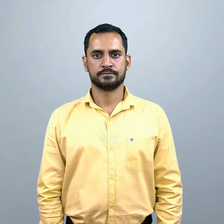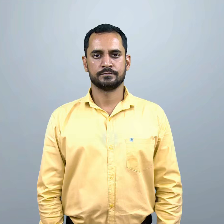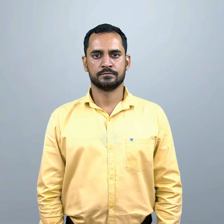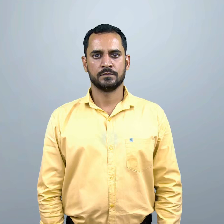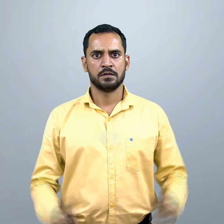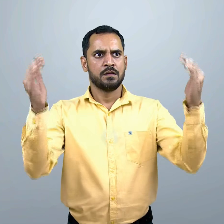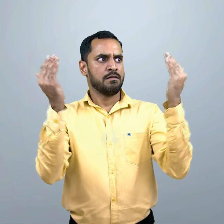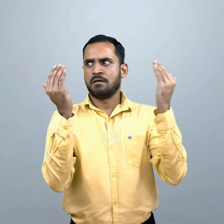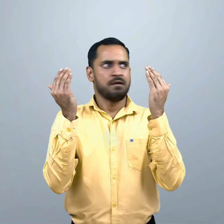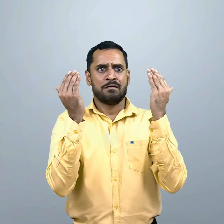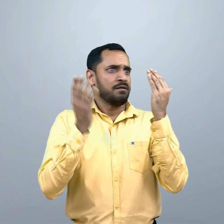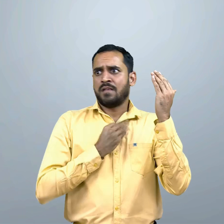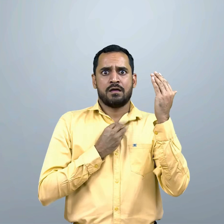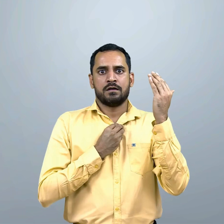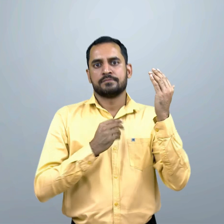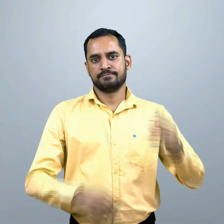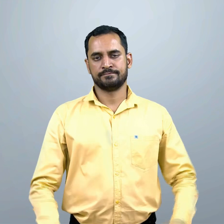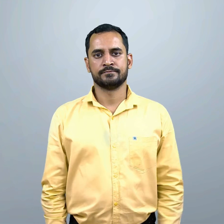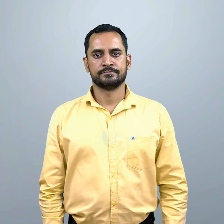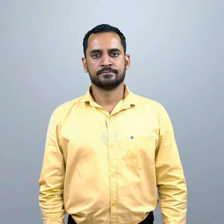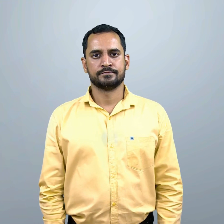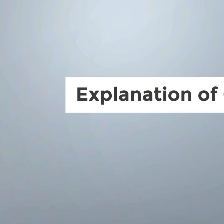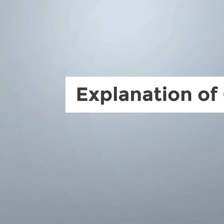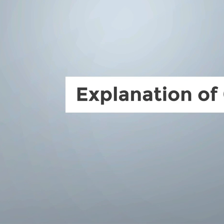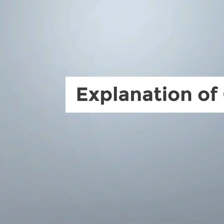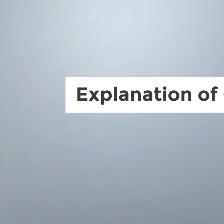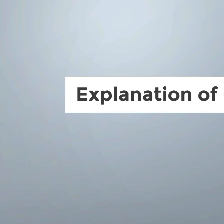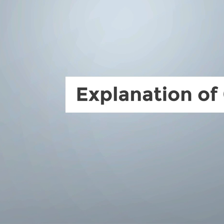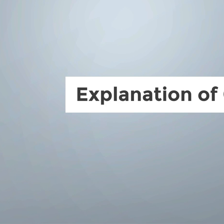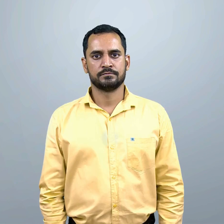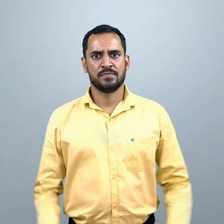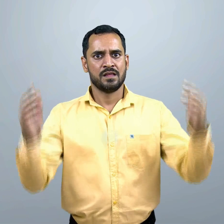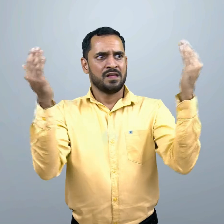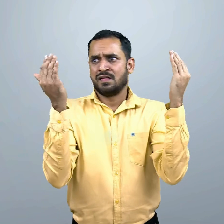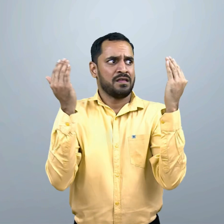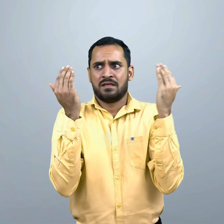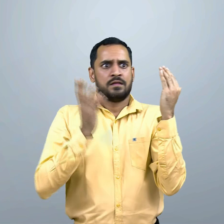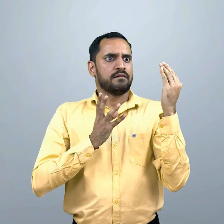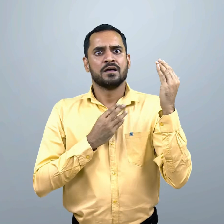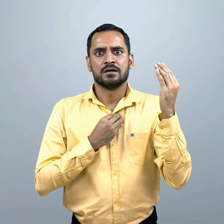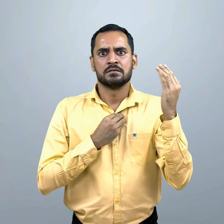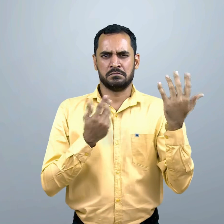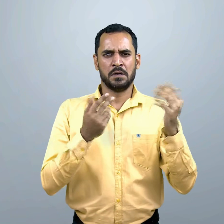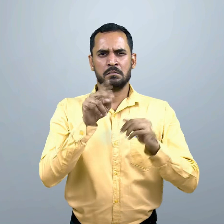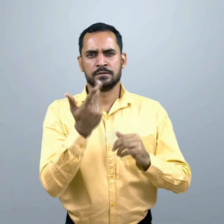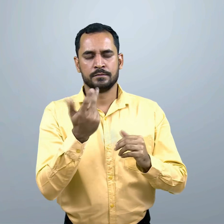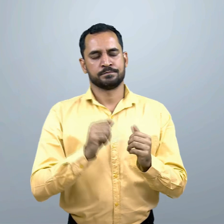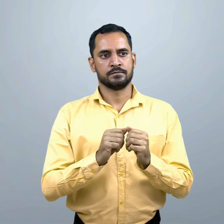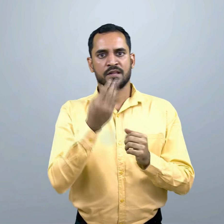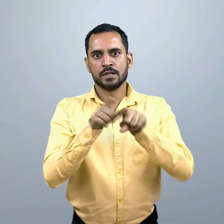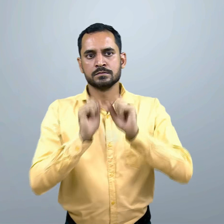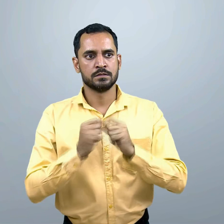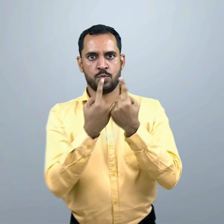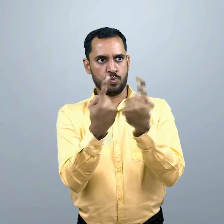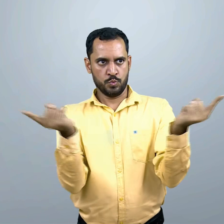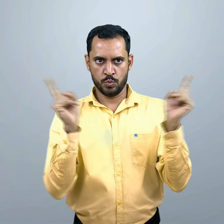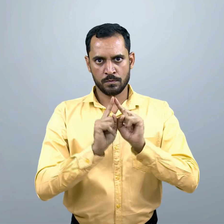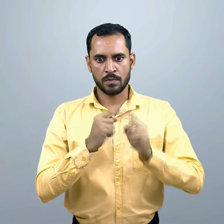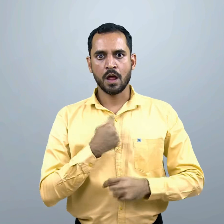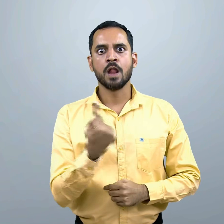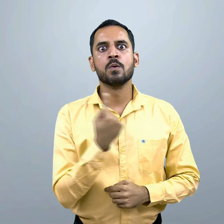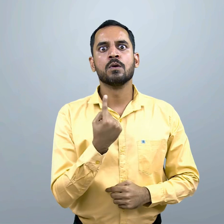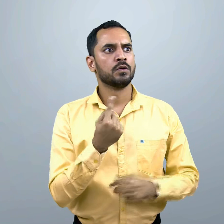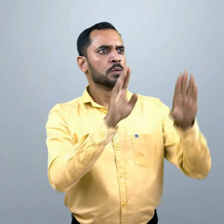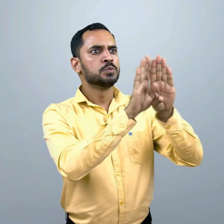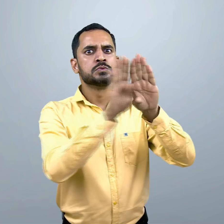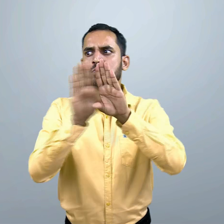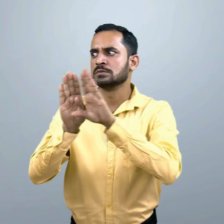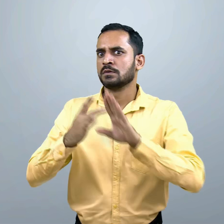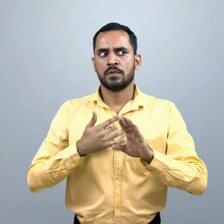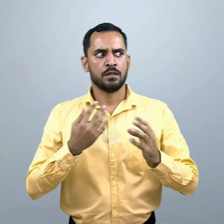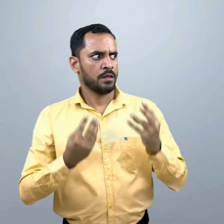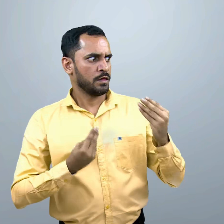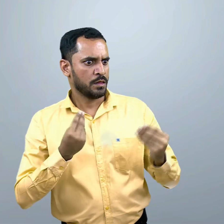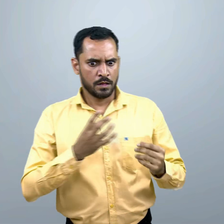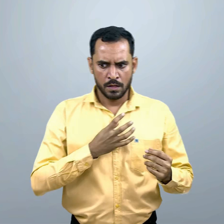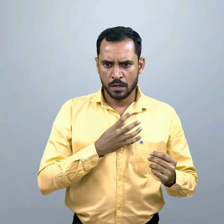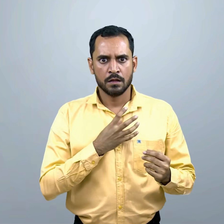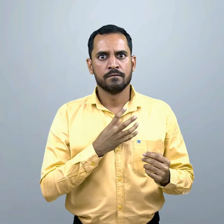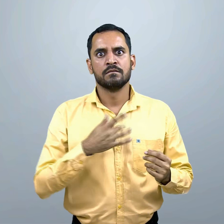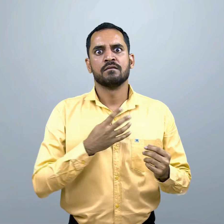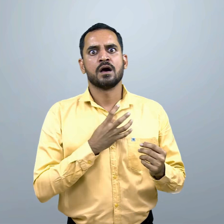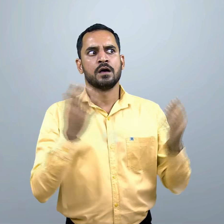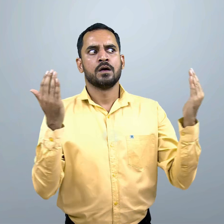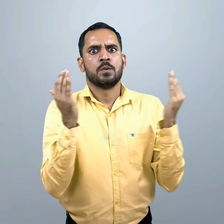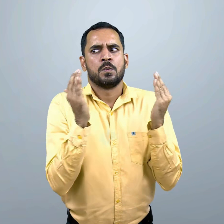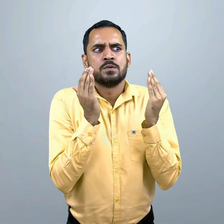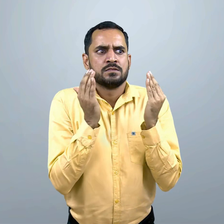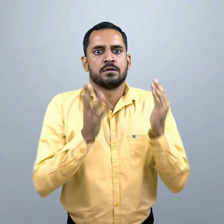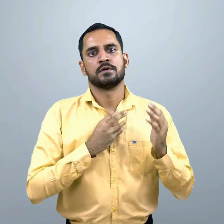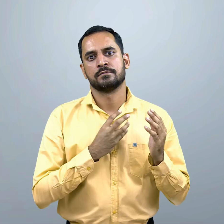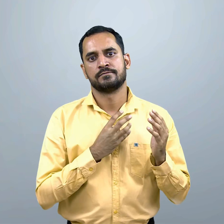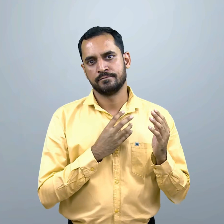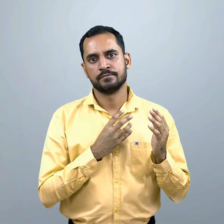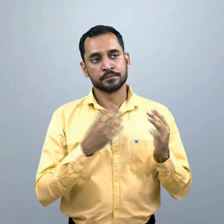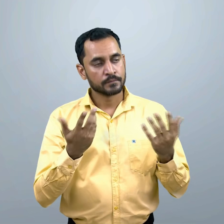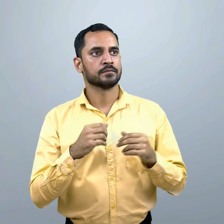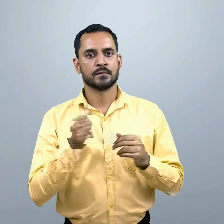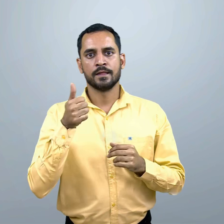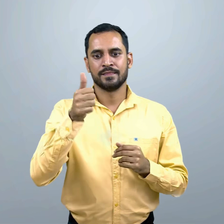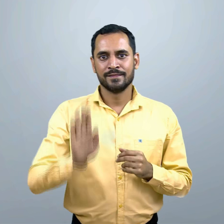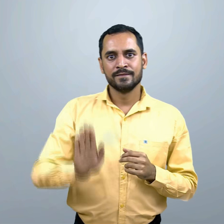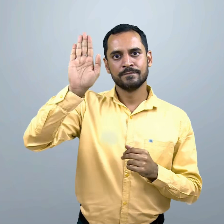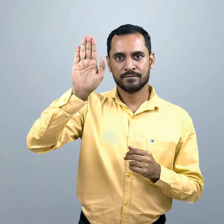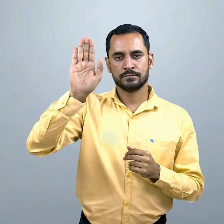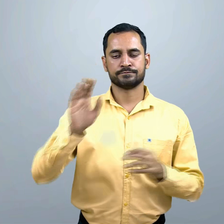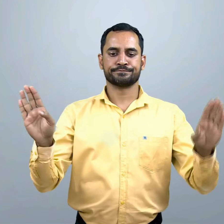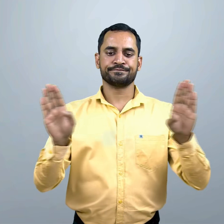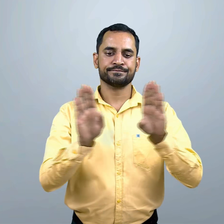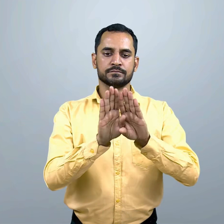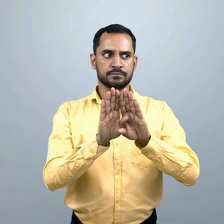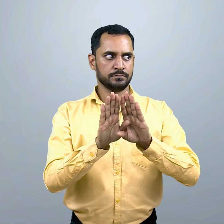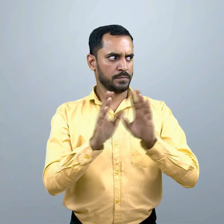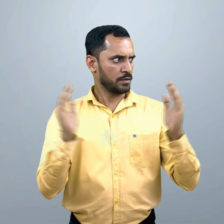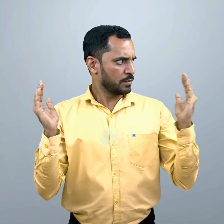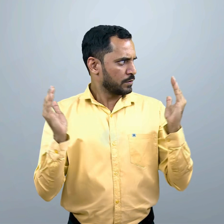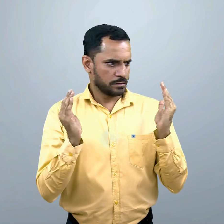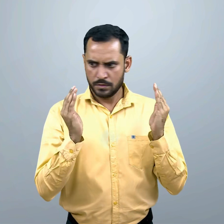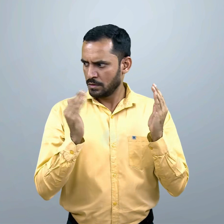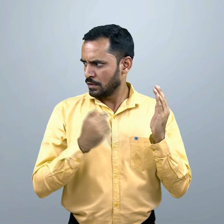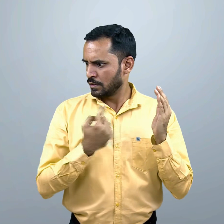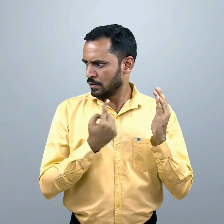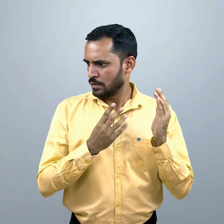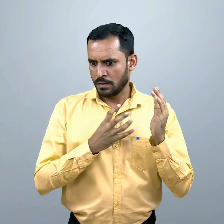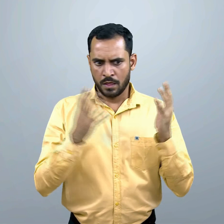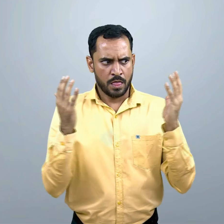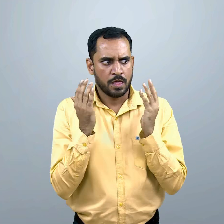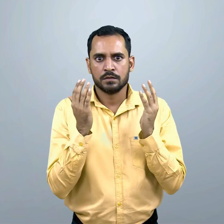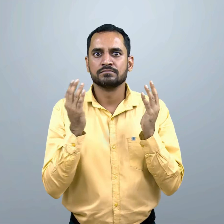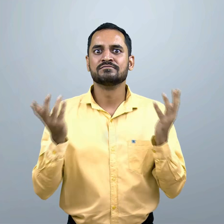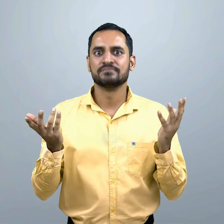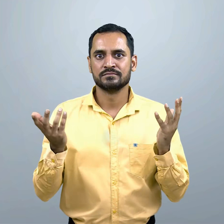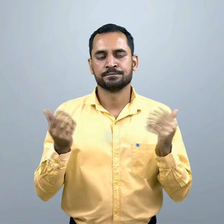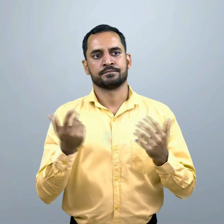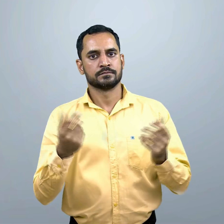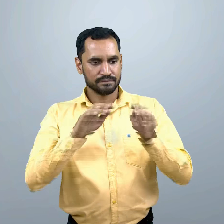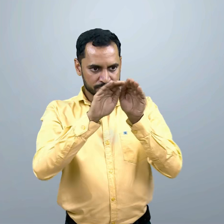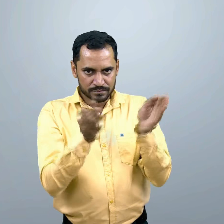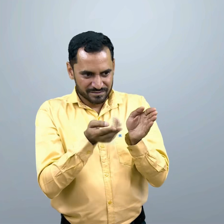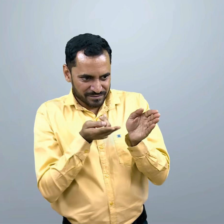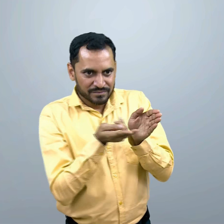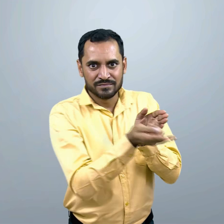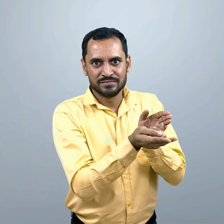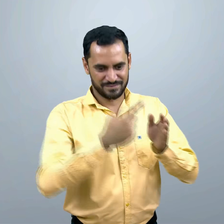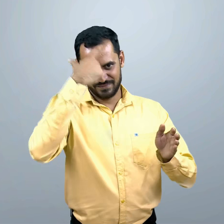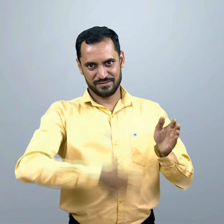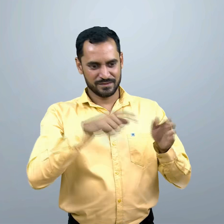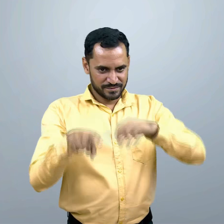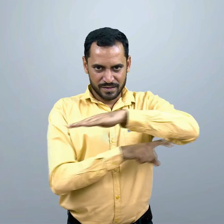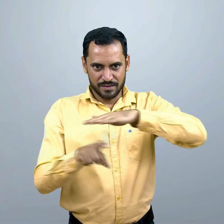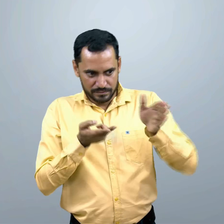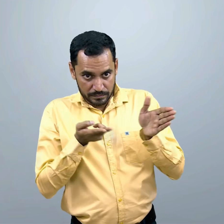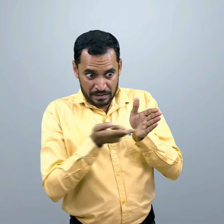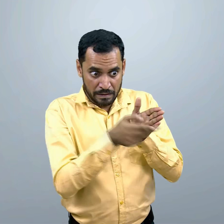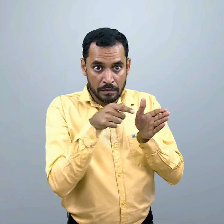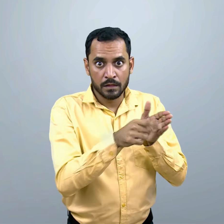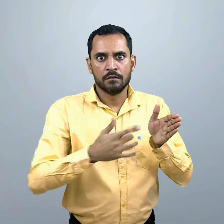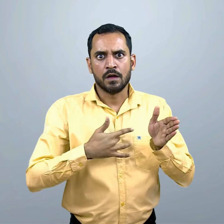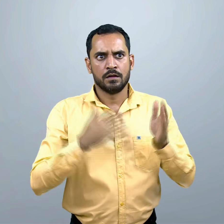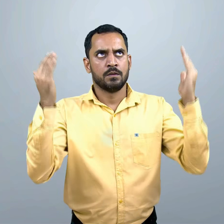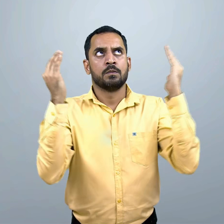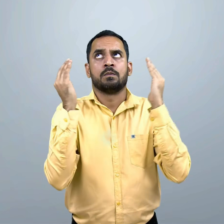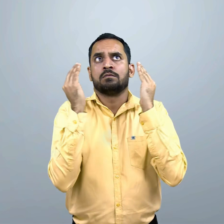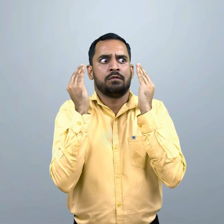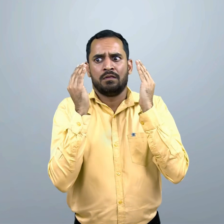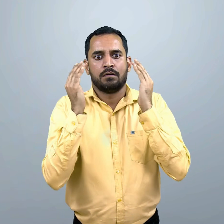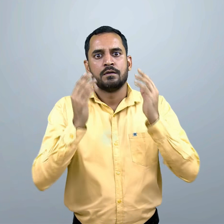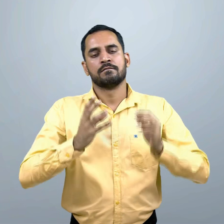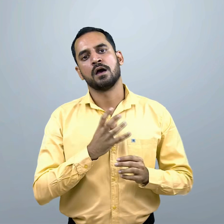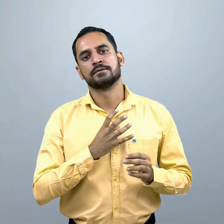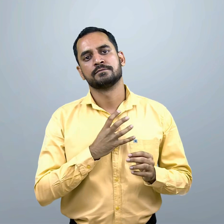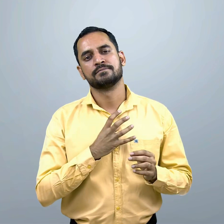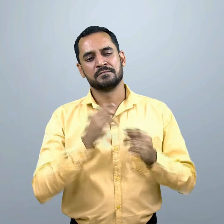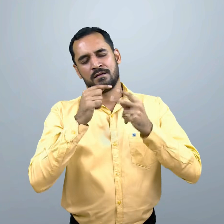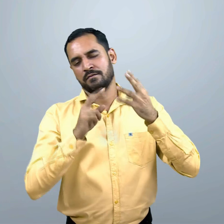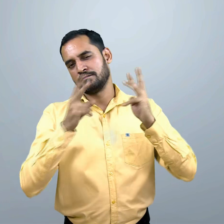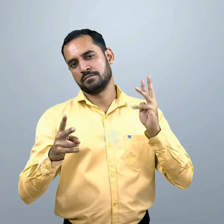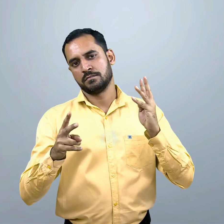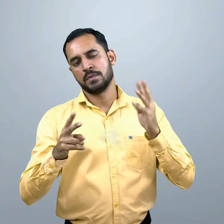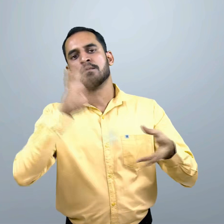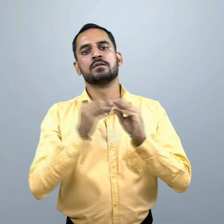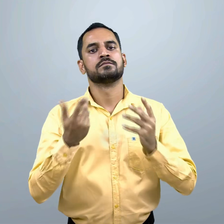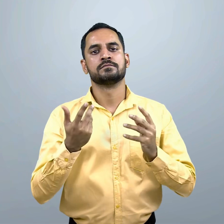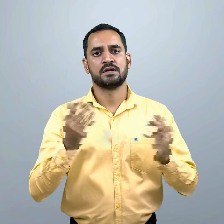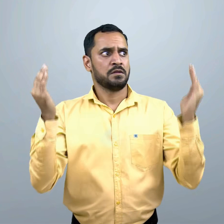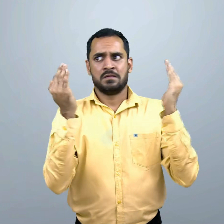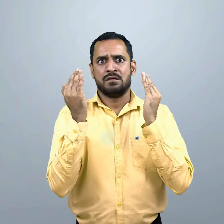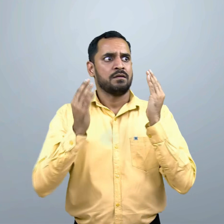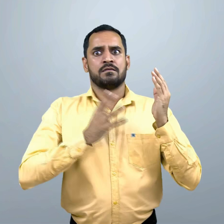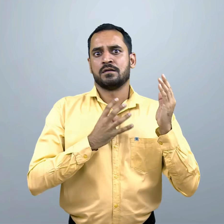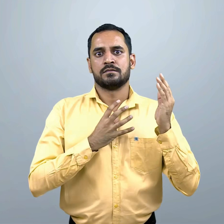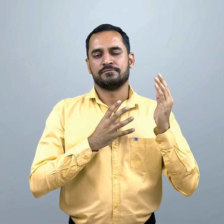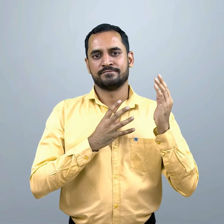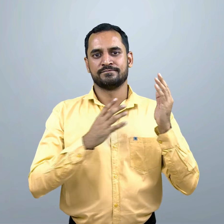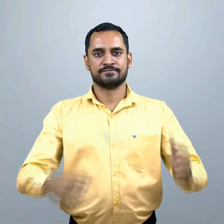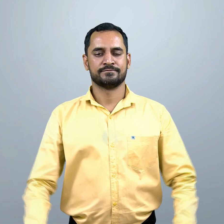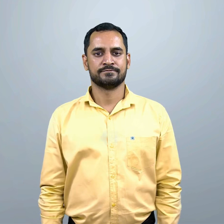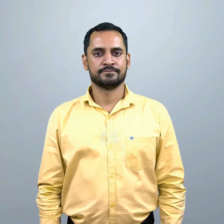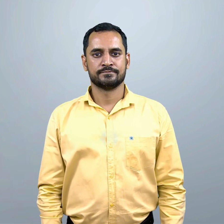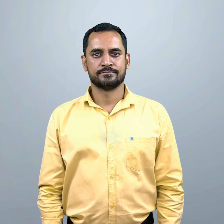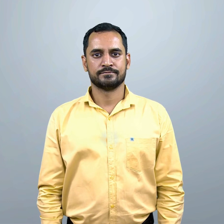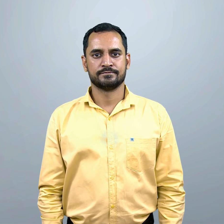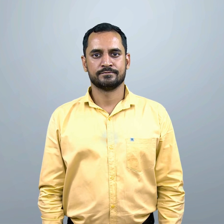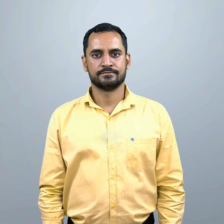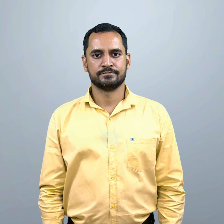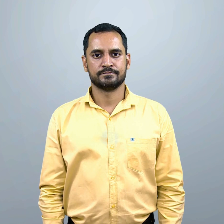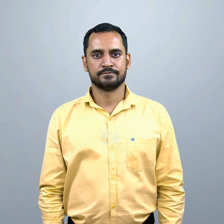Claustrophobia